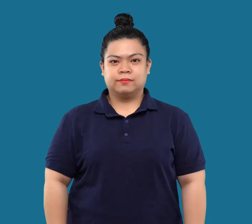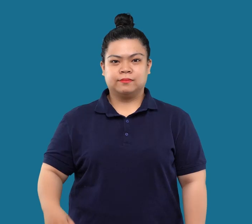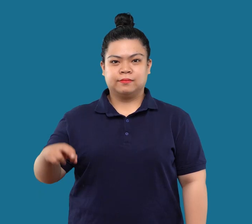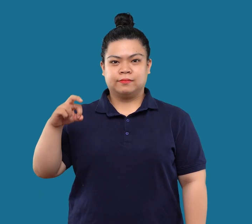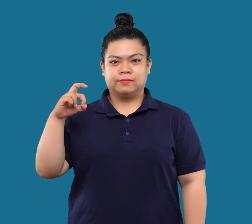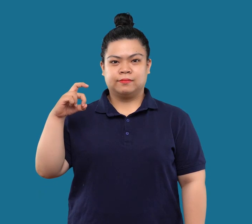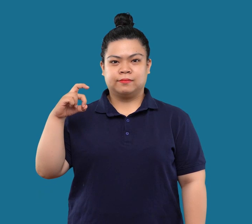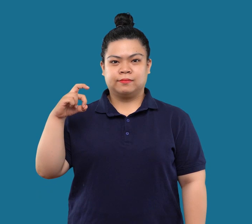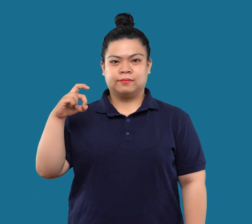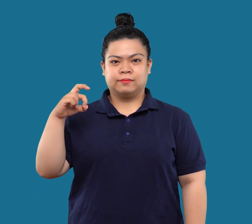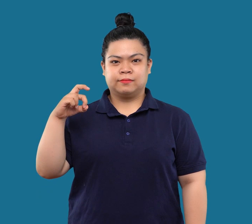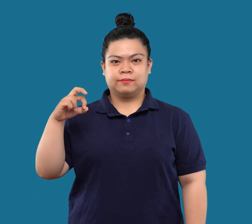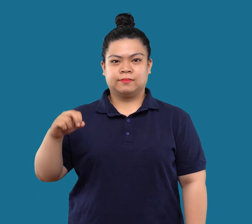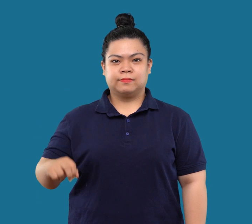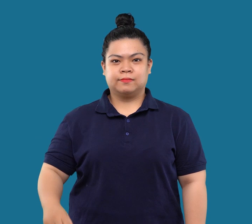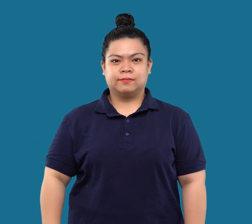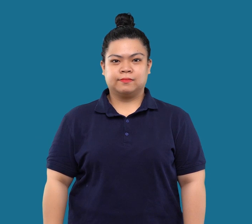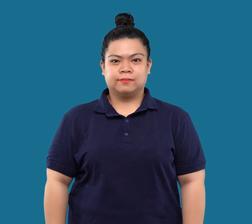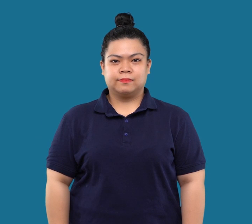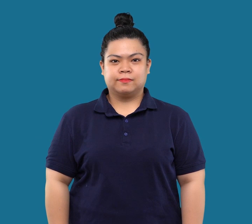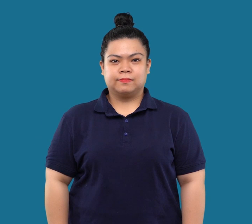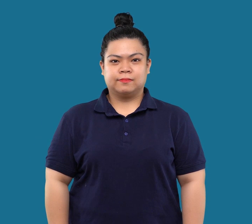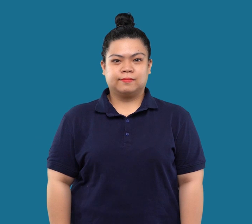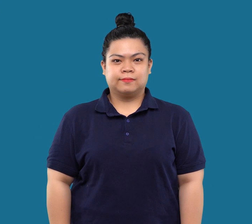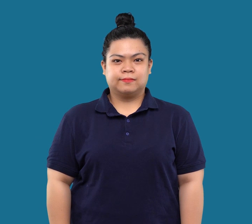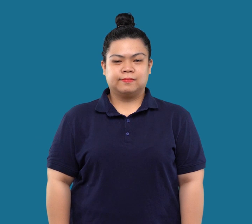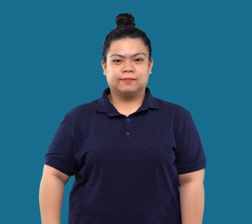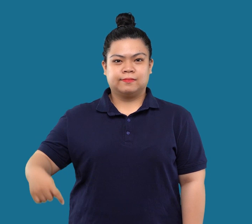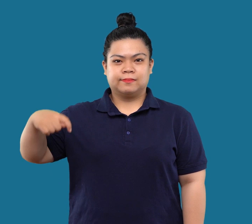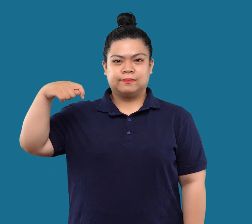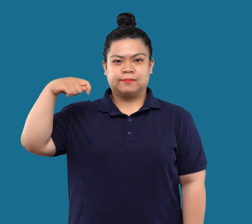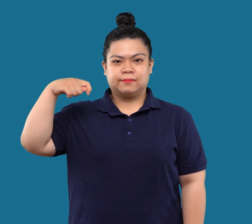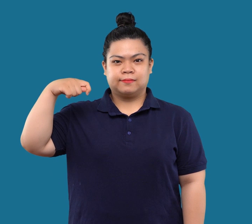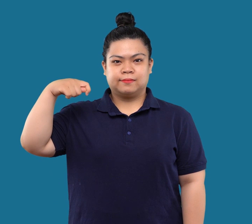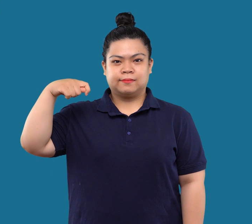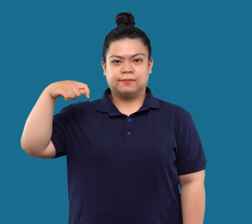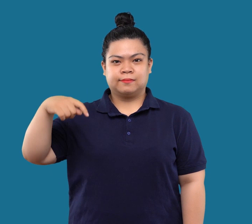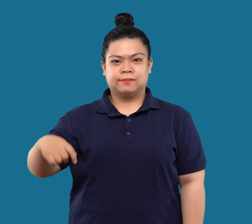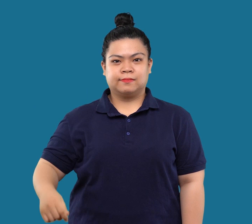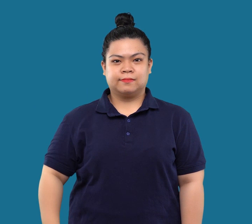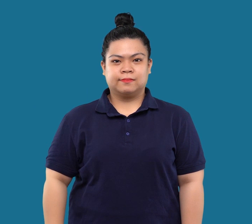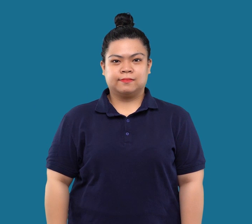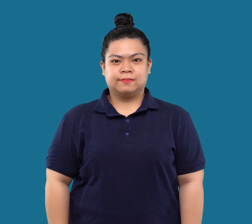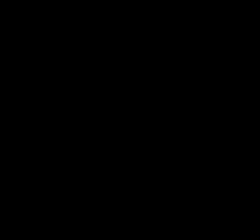x